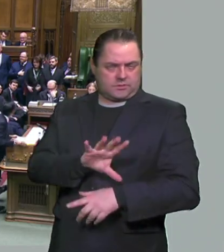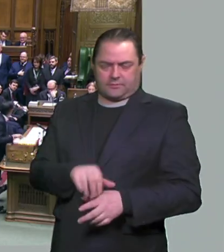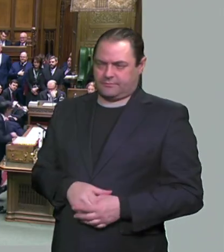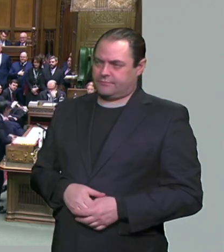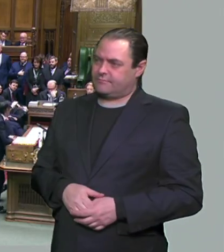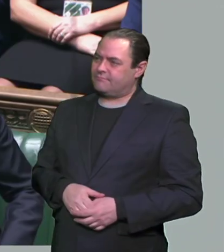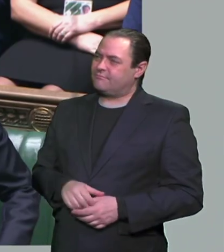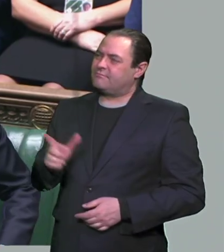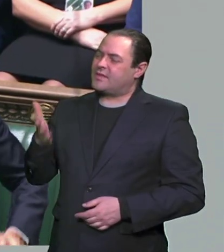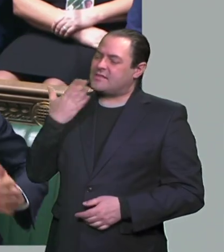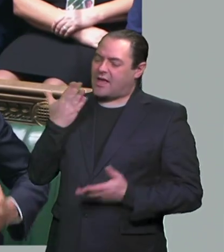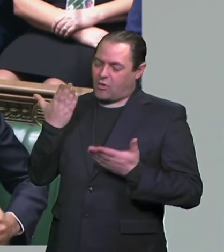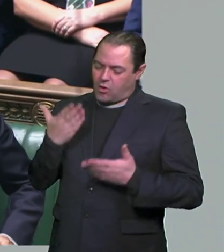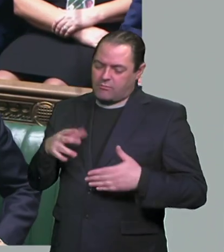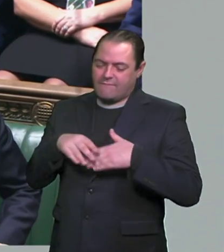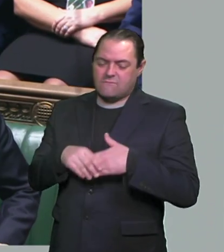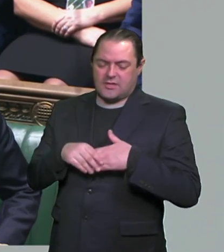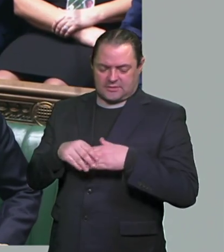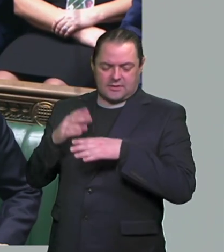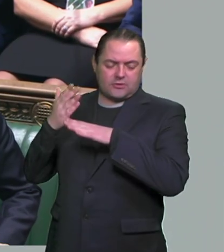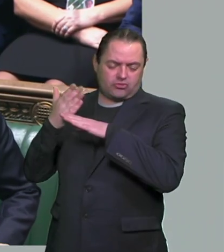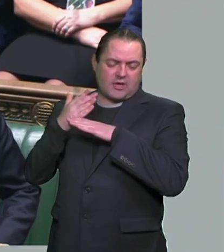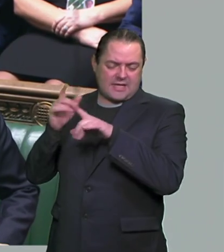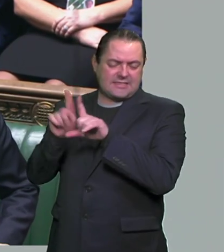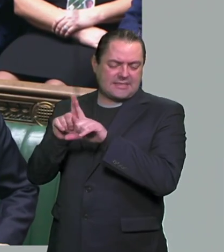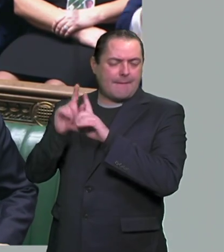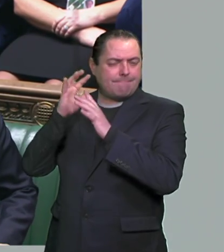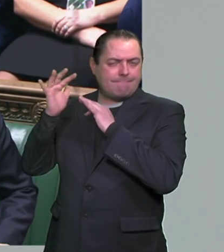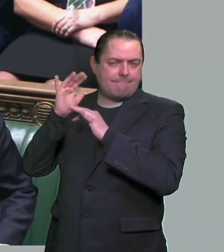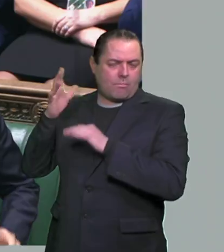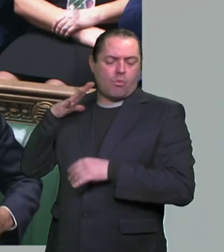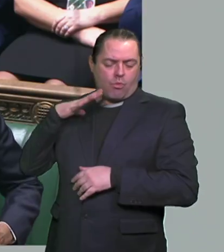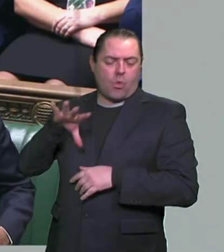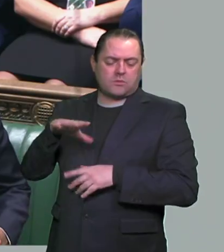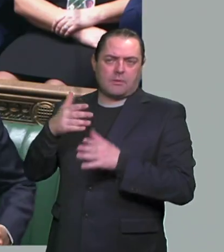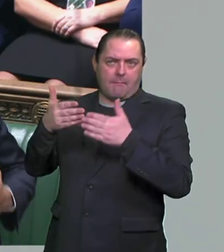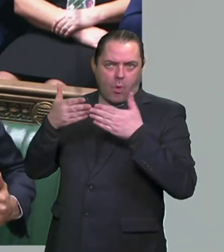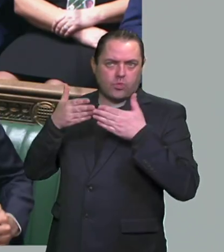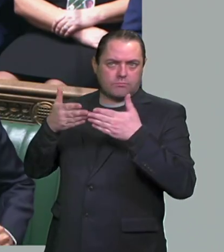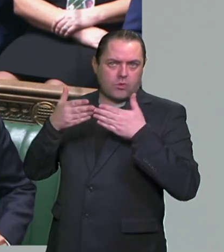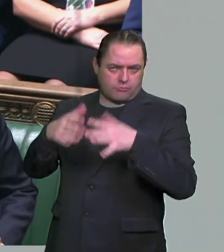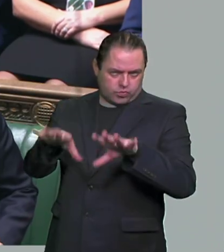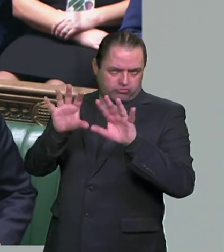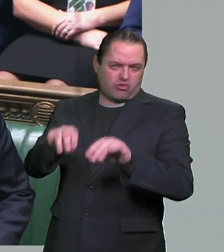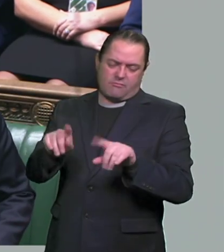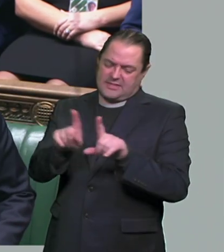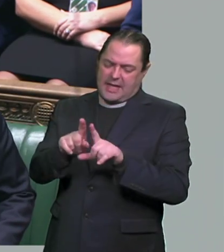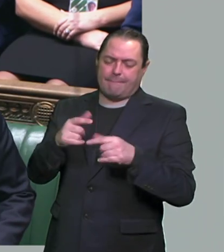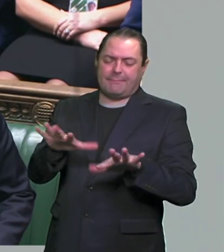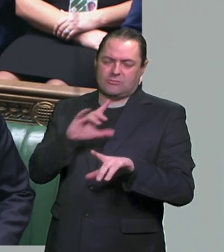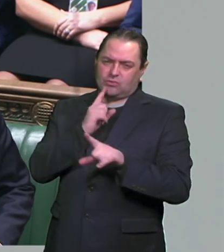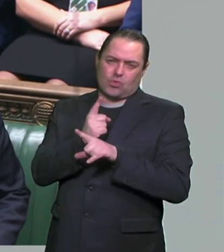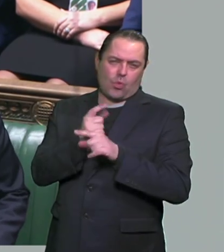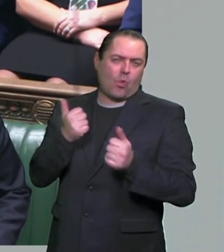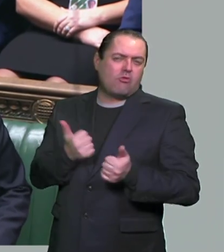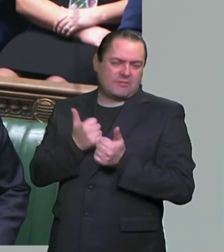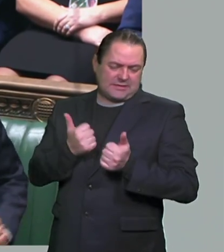I thank my honourable Friend for his support. I share the same desire to stop the boats, for all the reasons we have discussed.